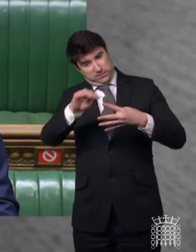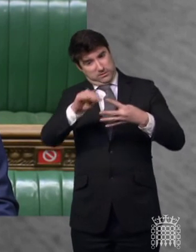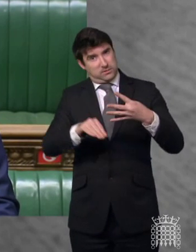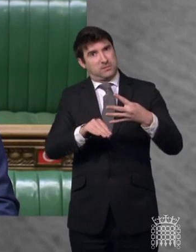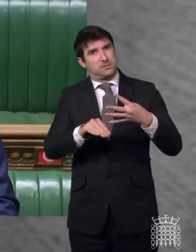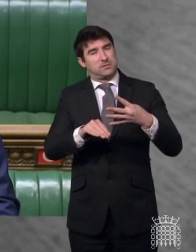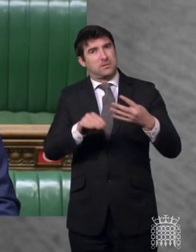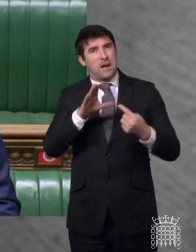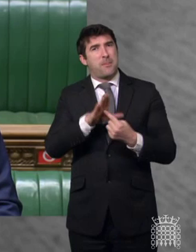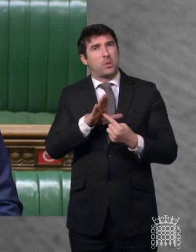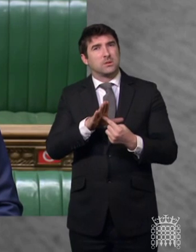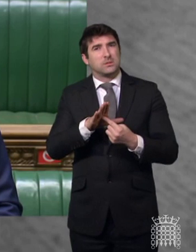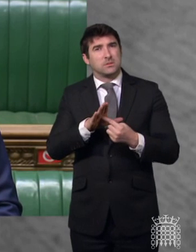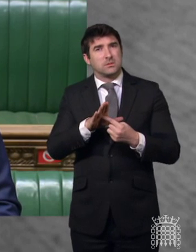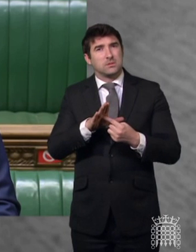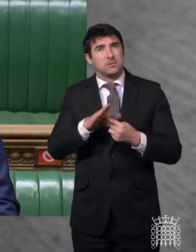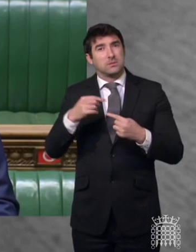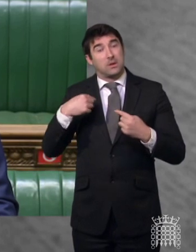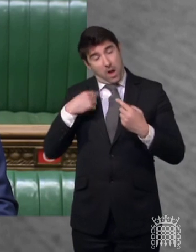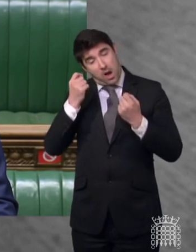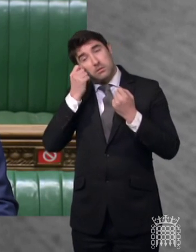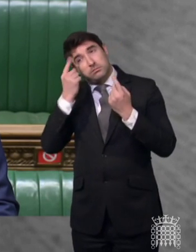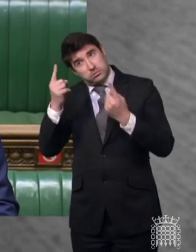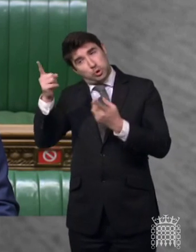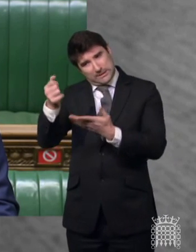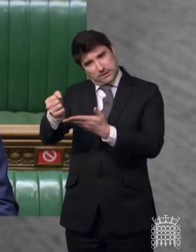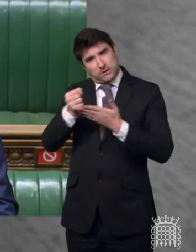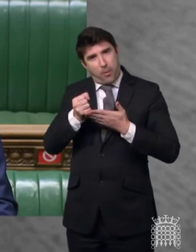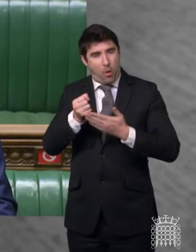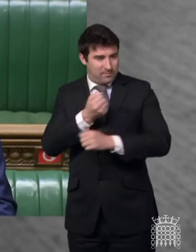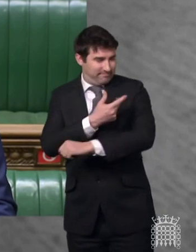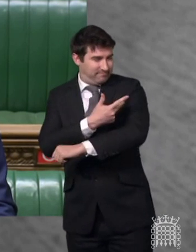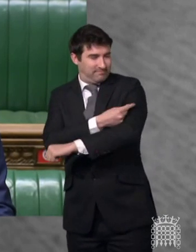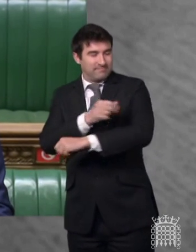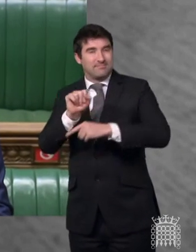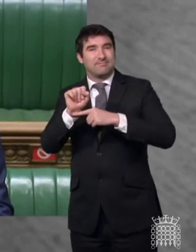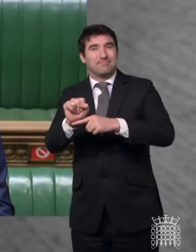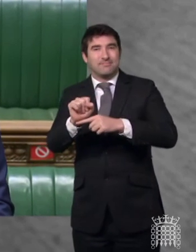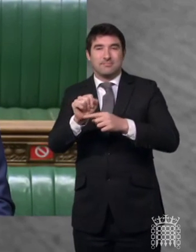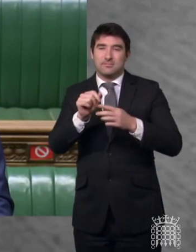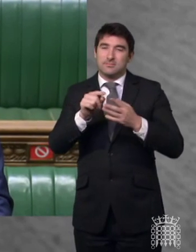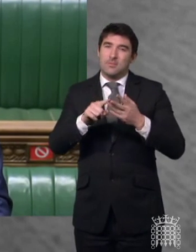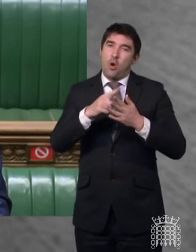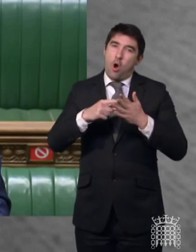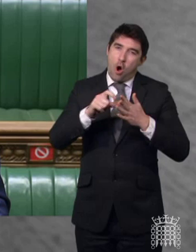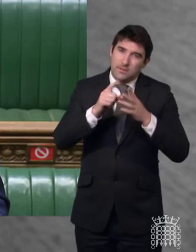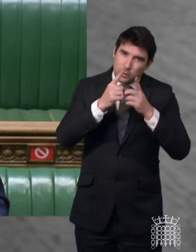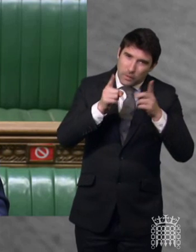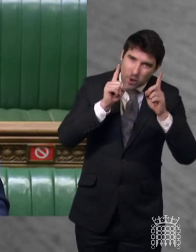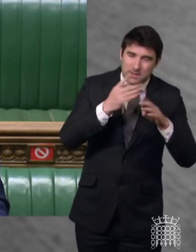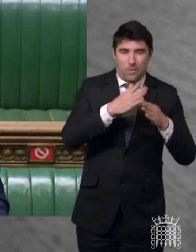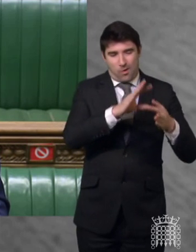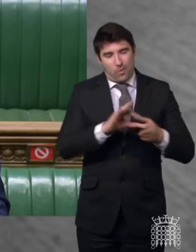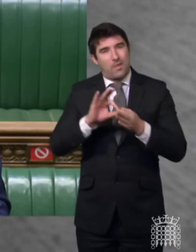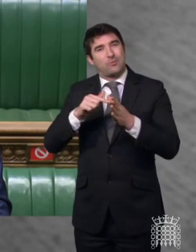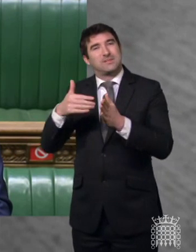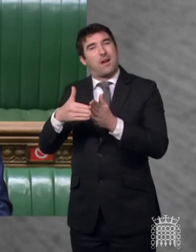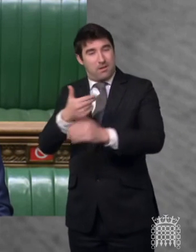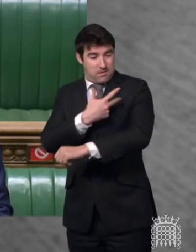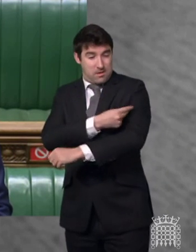I of course welcome the hon. Lady’s support for the roll-out of the Oxford-AstraZeneca vaccine, which will happen right across the UK from Monday.